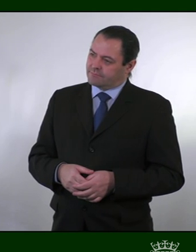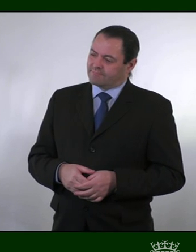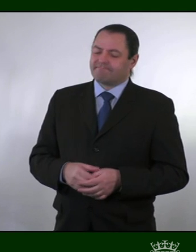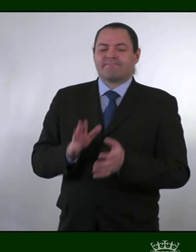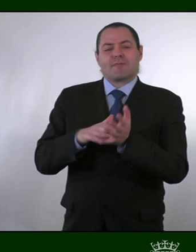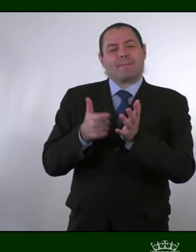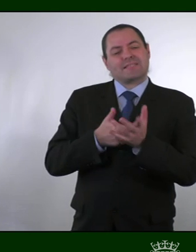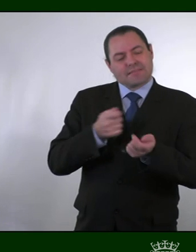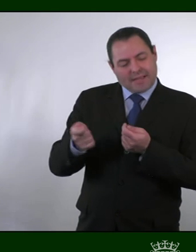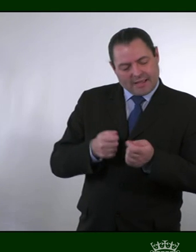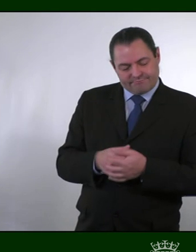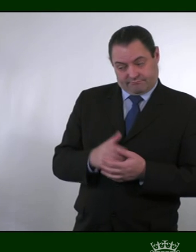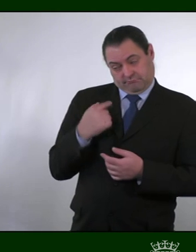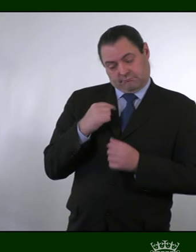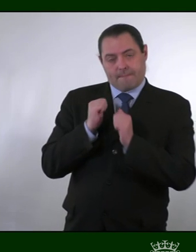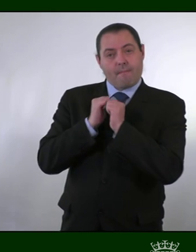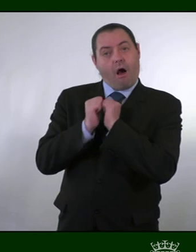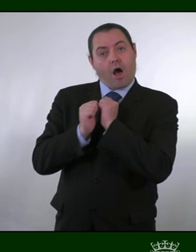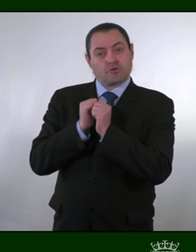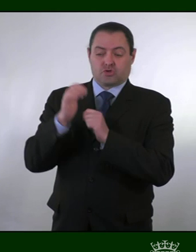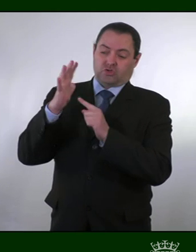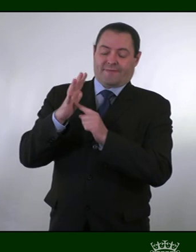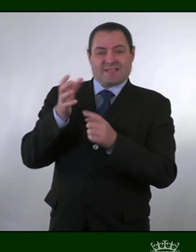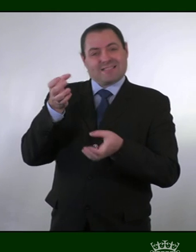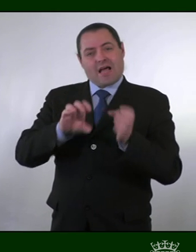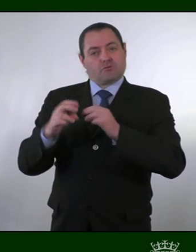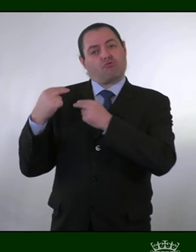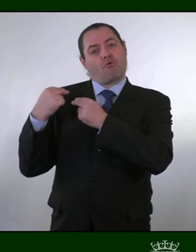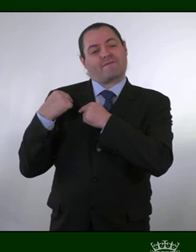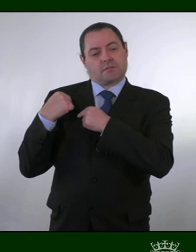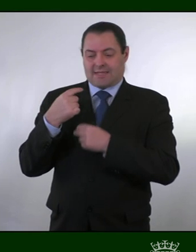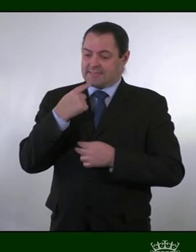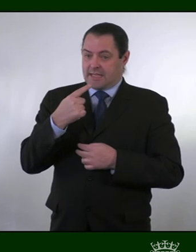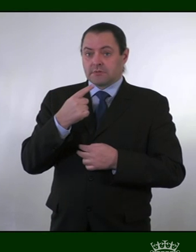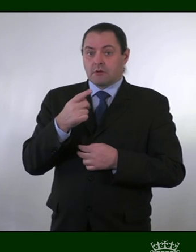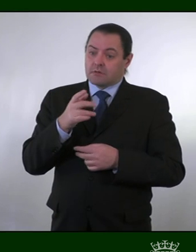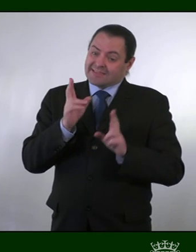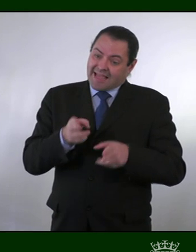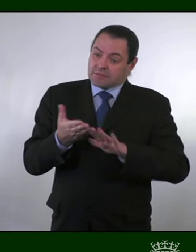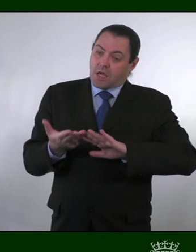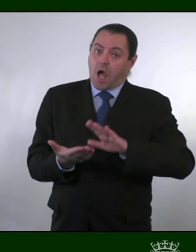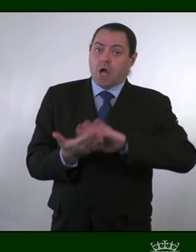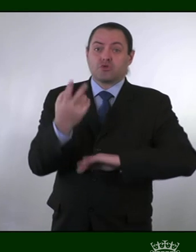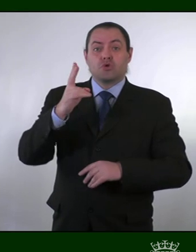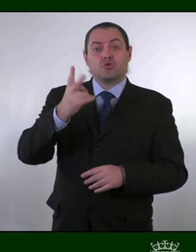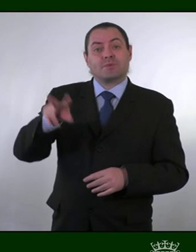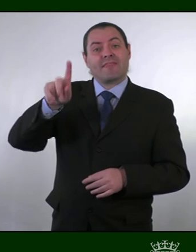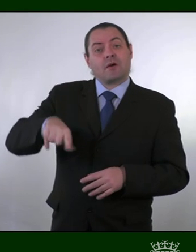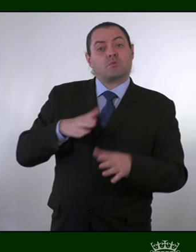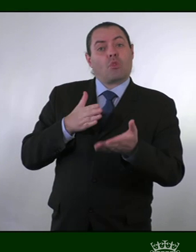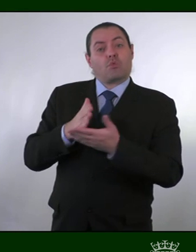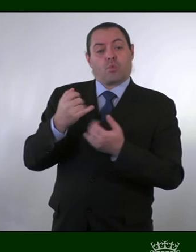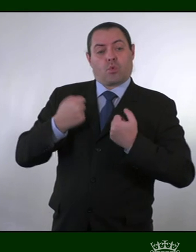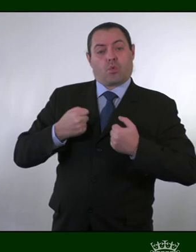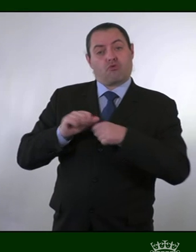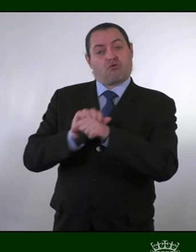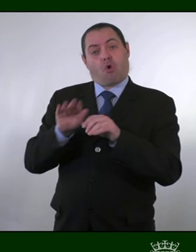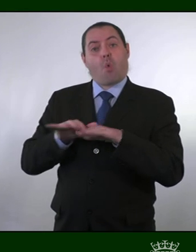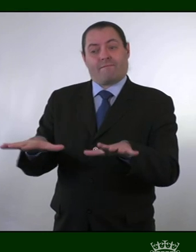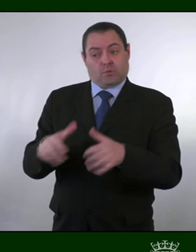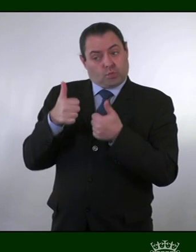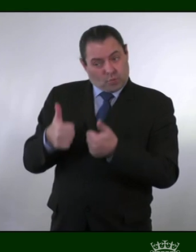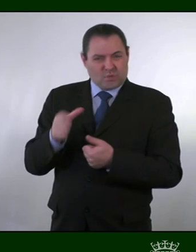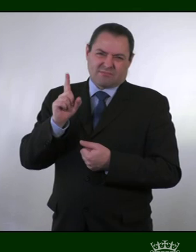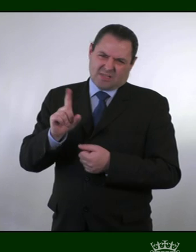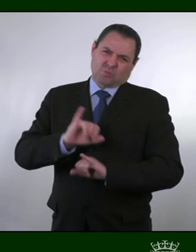In March, the Government’s chief scientific officer said that keeping covid deaths below 20,000 would be a good outcome but still an enormous number of deaths.